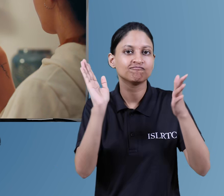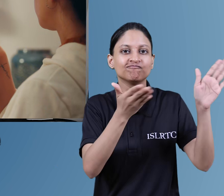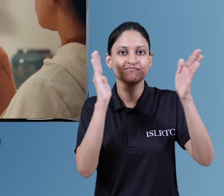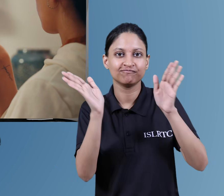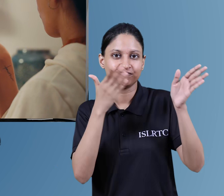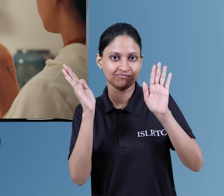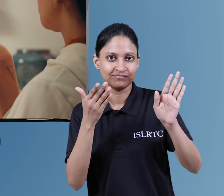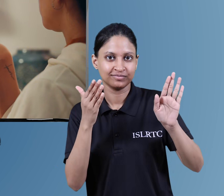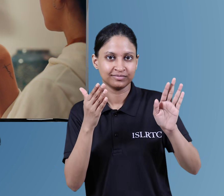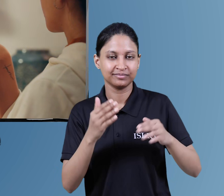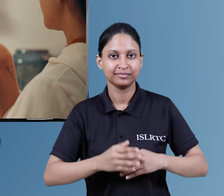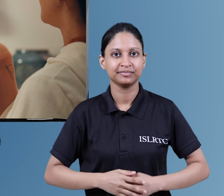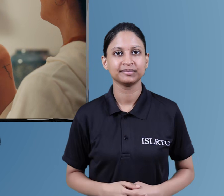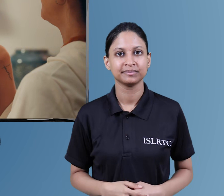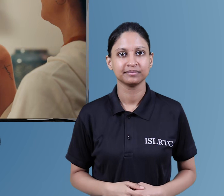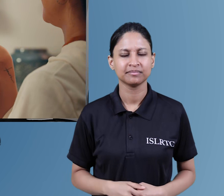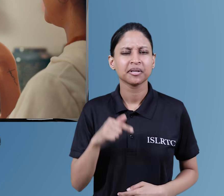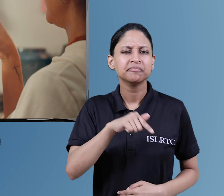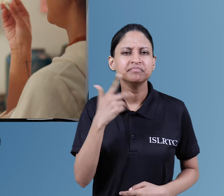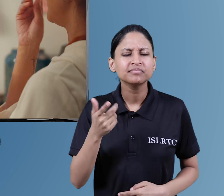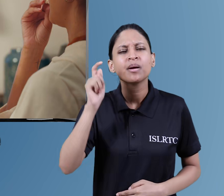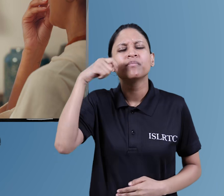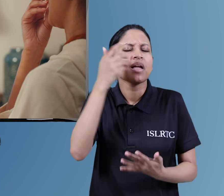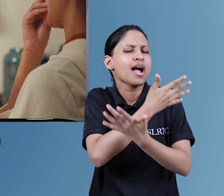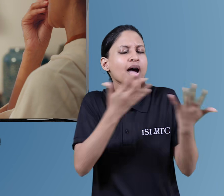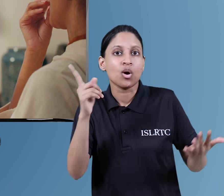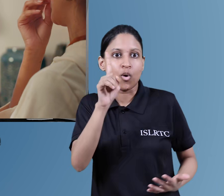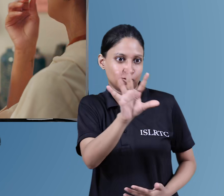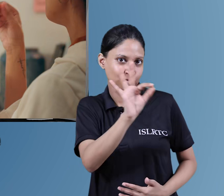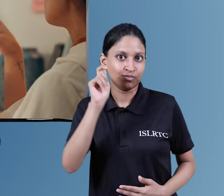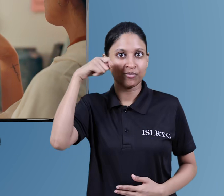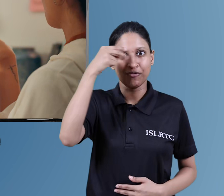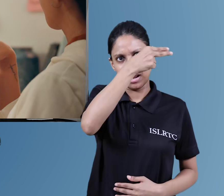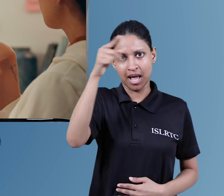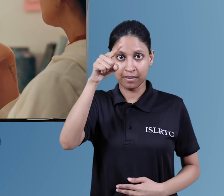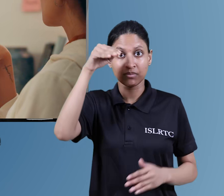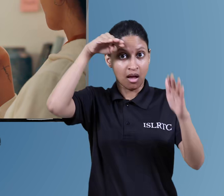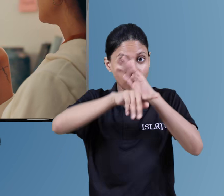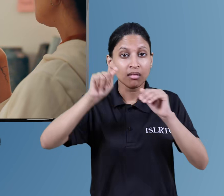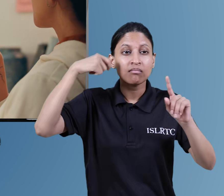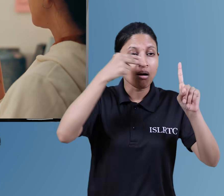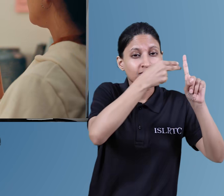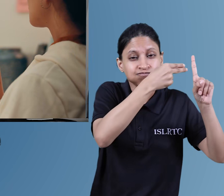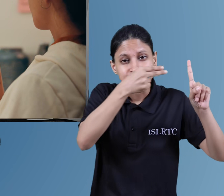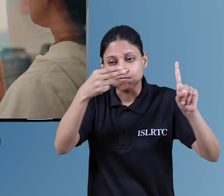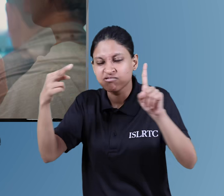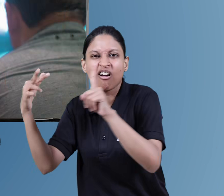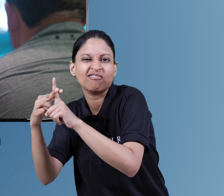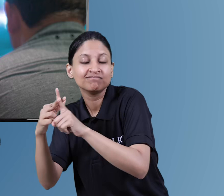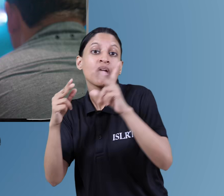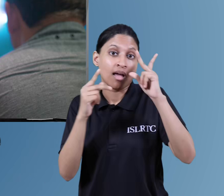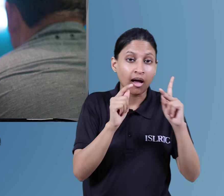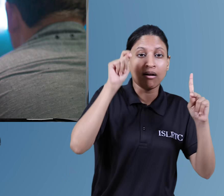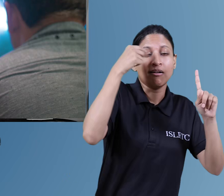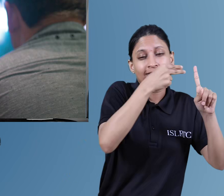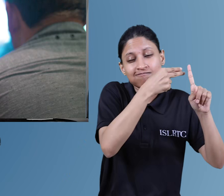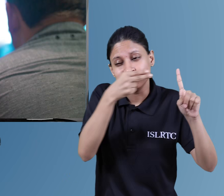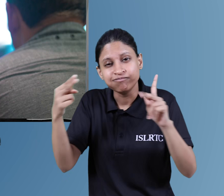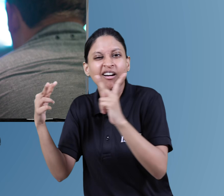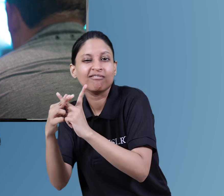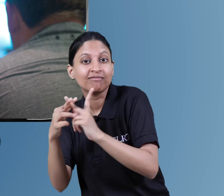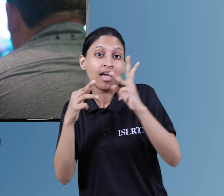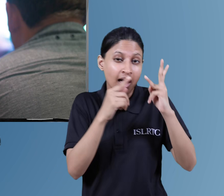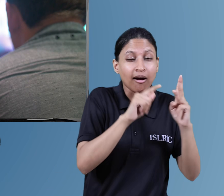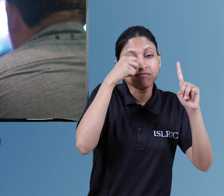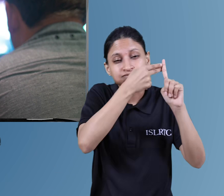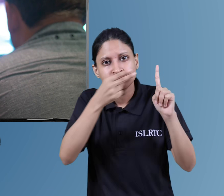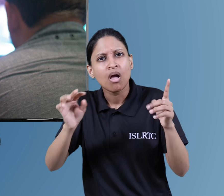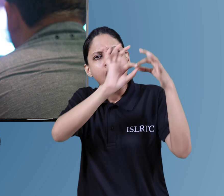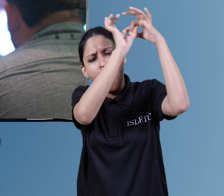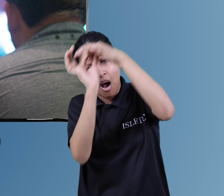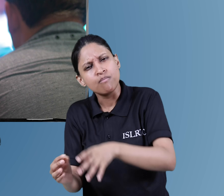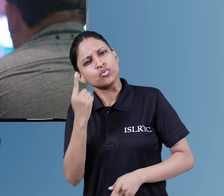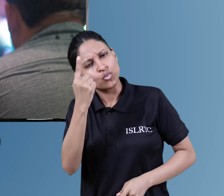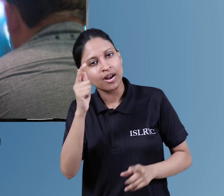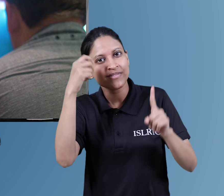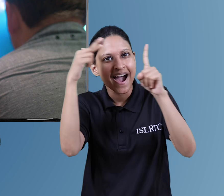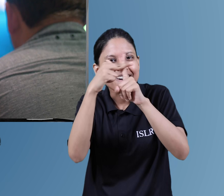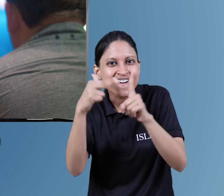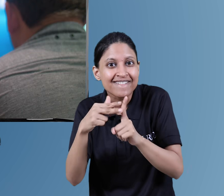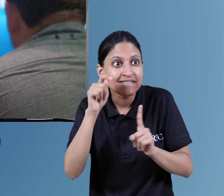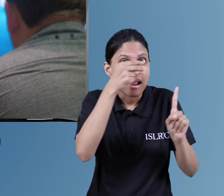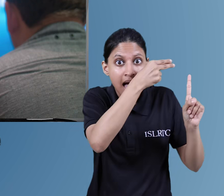Episode A single installment or part of a series in a show.